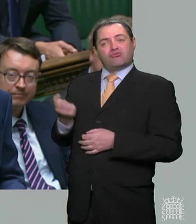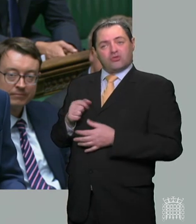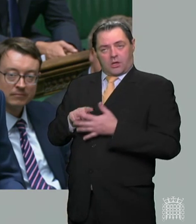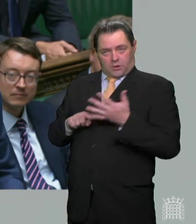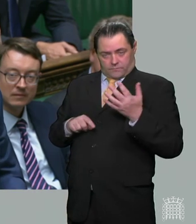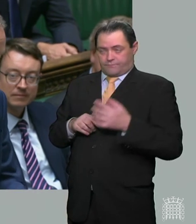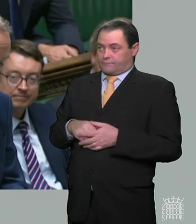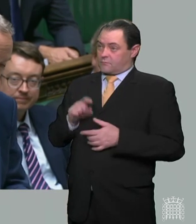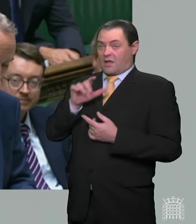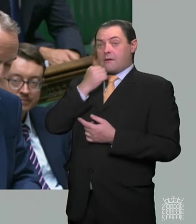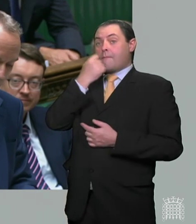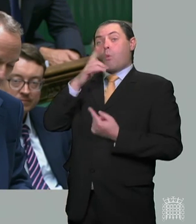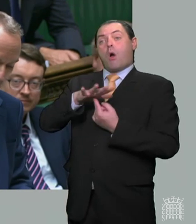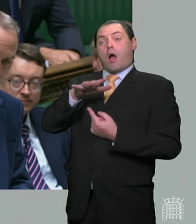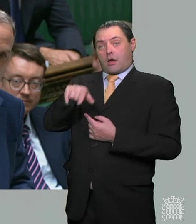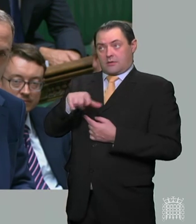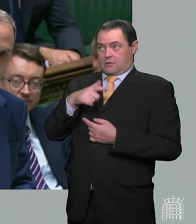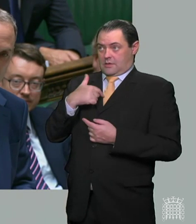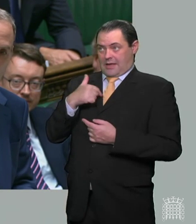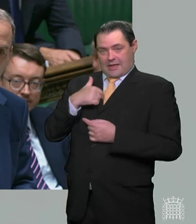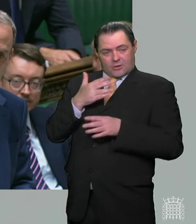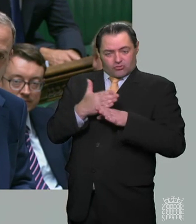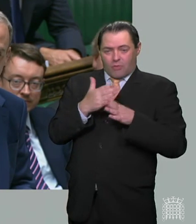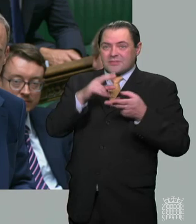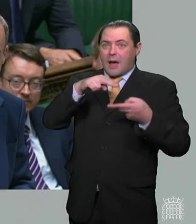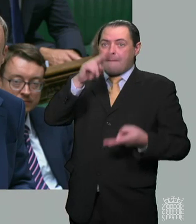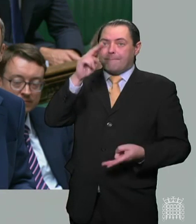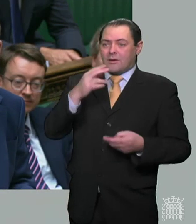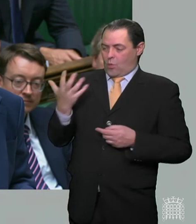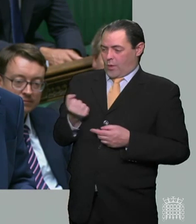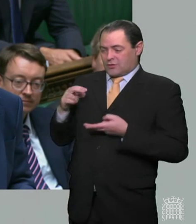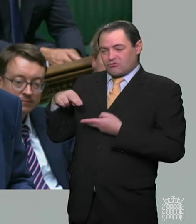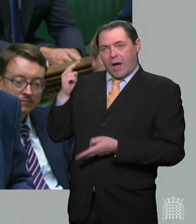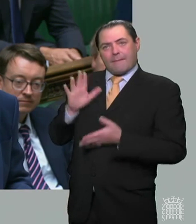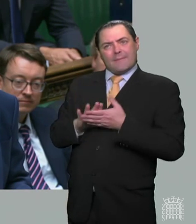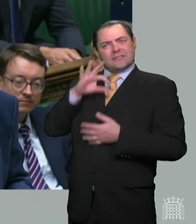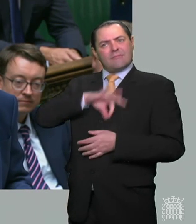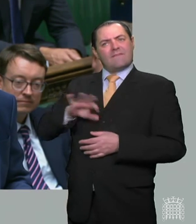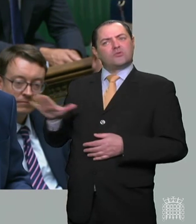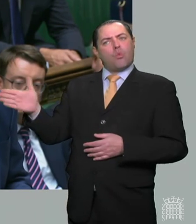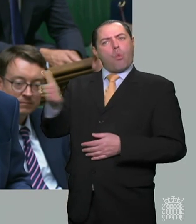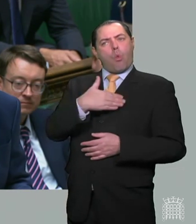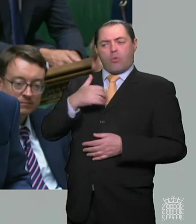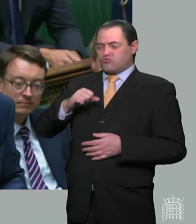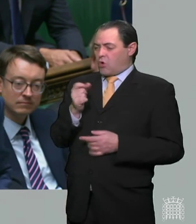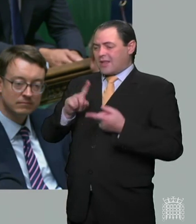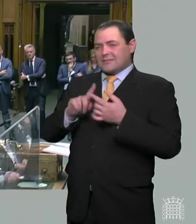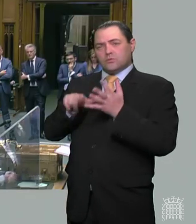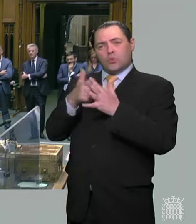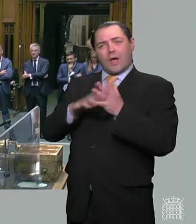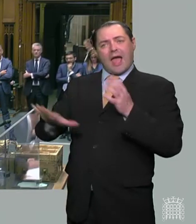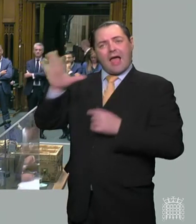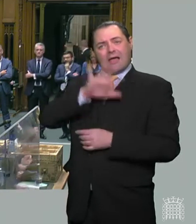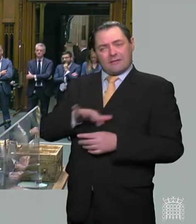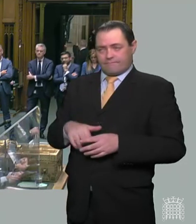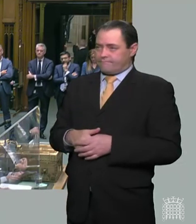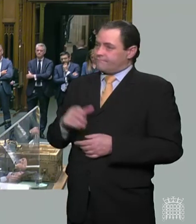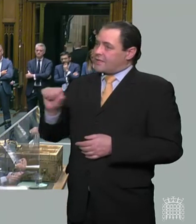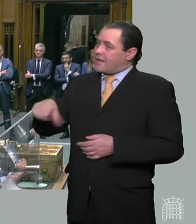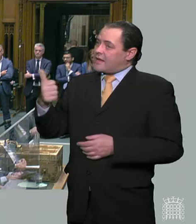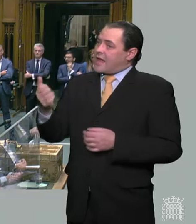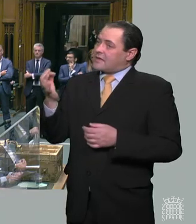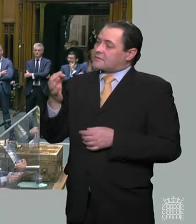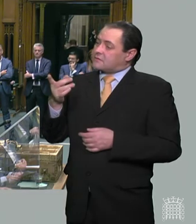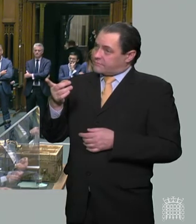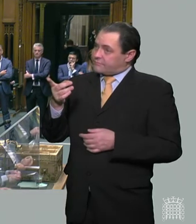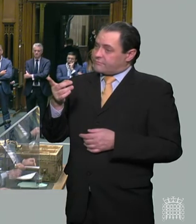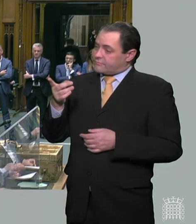But the crucial thing is that we have rising employment and rising wages, and that will benefit everyone in Scotland and across the UK.